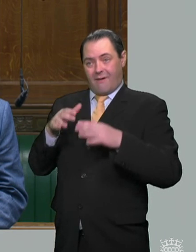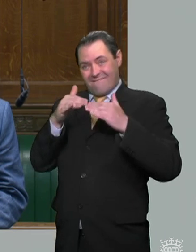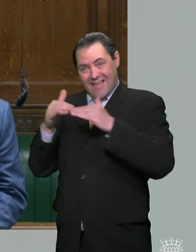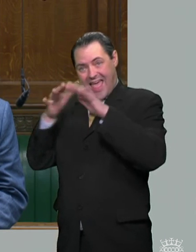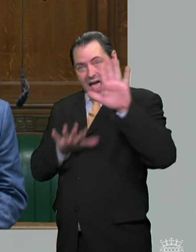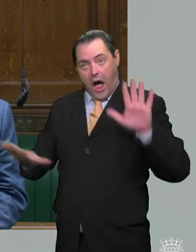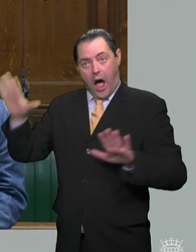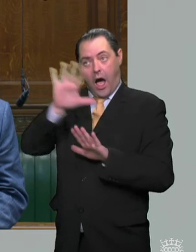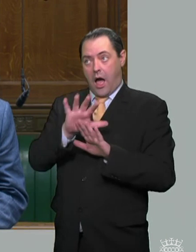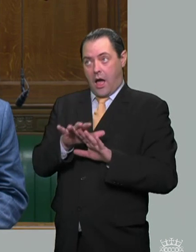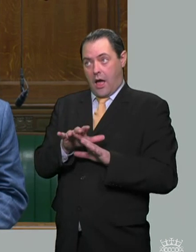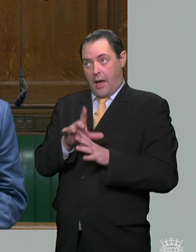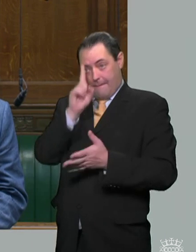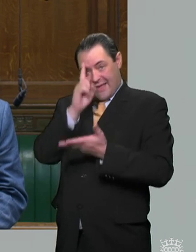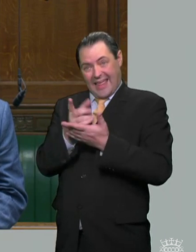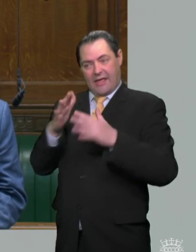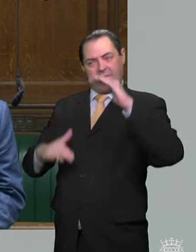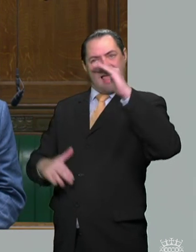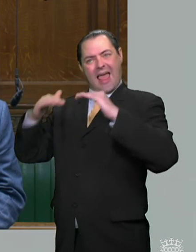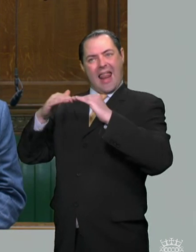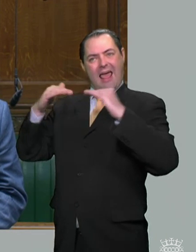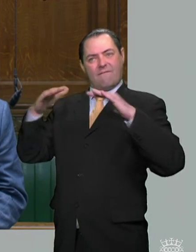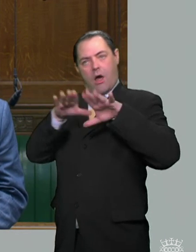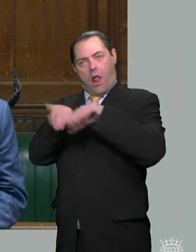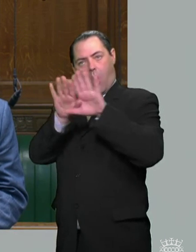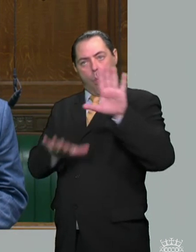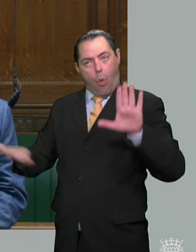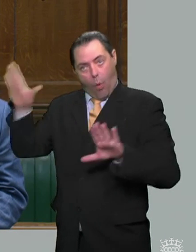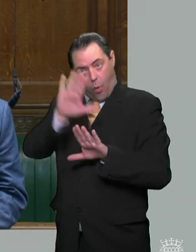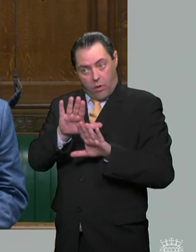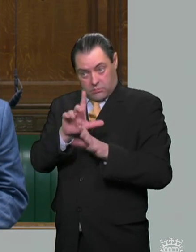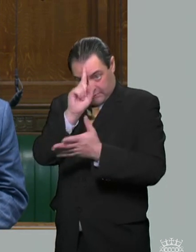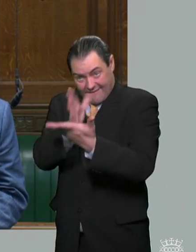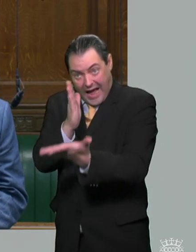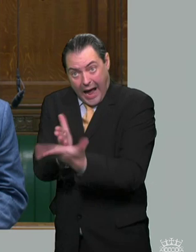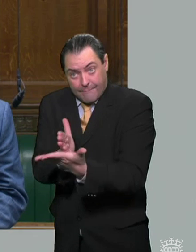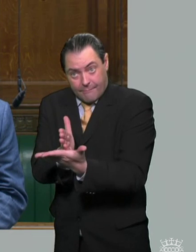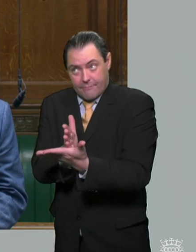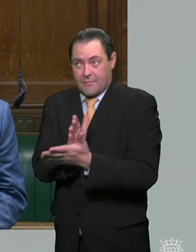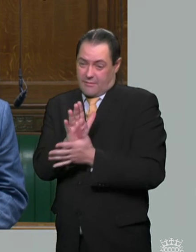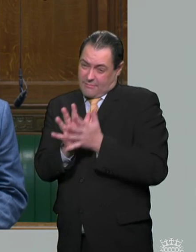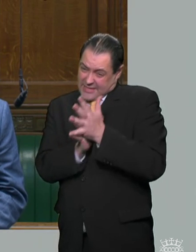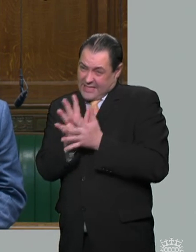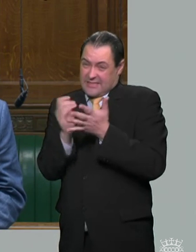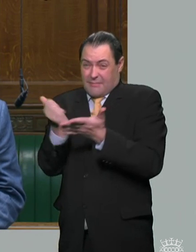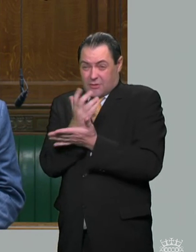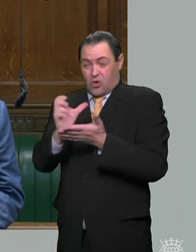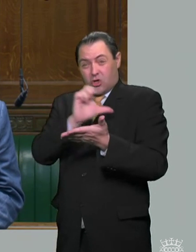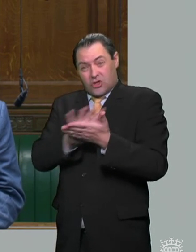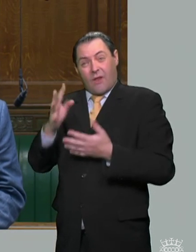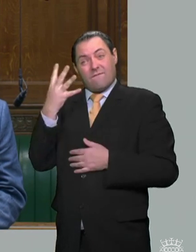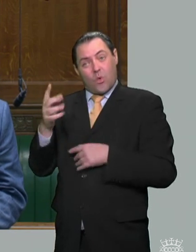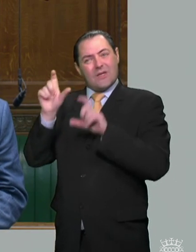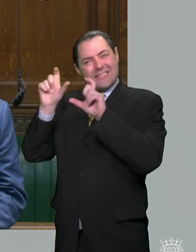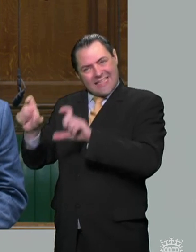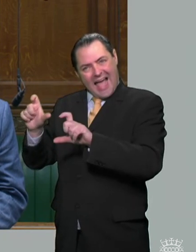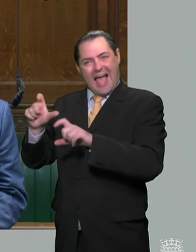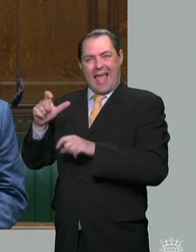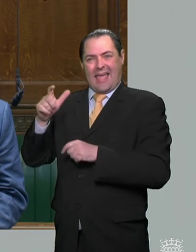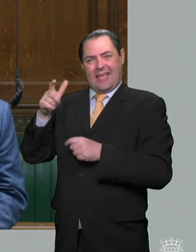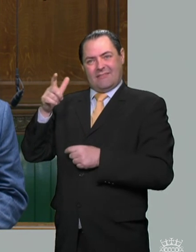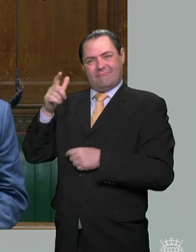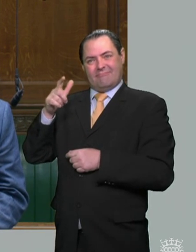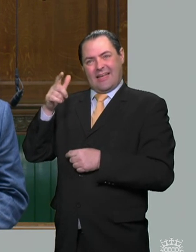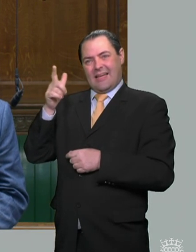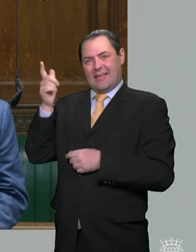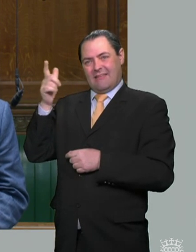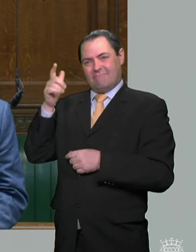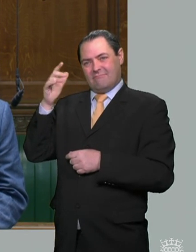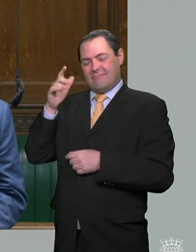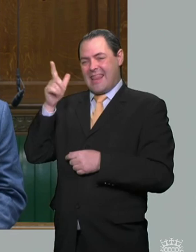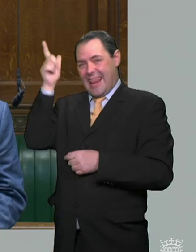Does he really believe in levelling up? If he does, will he ensure that Channel 4 stays in Leeds and stays in the public sector?